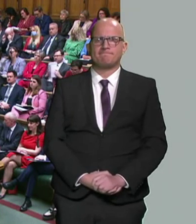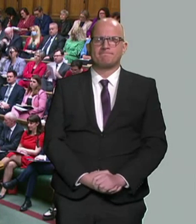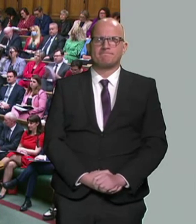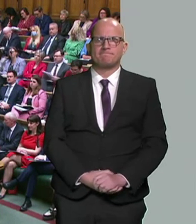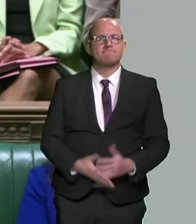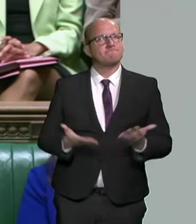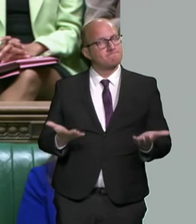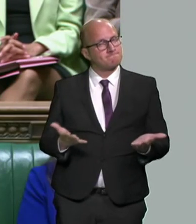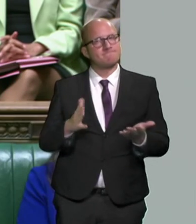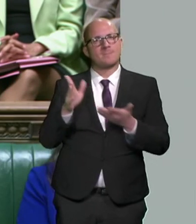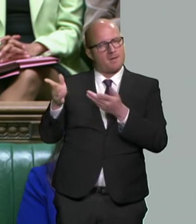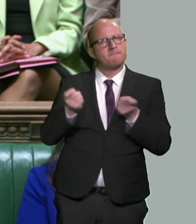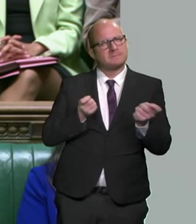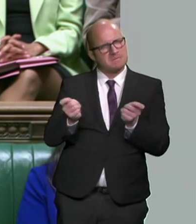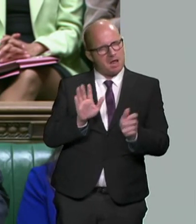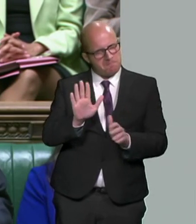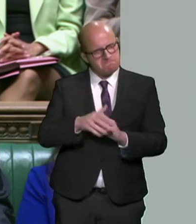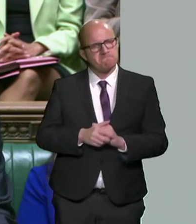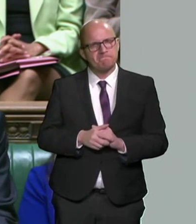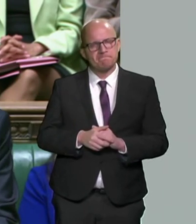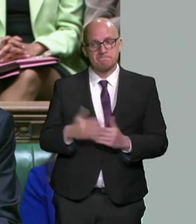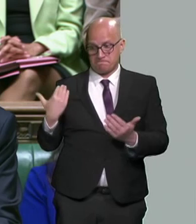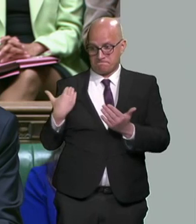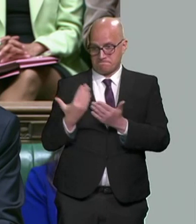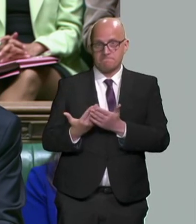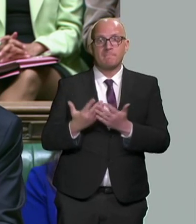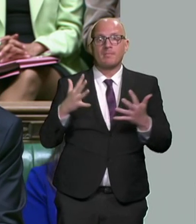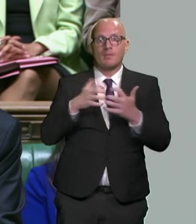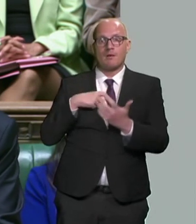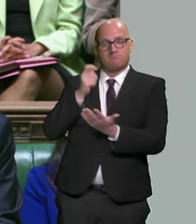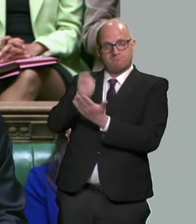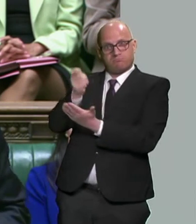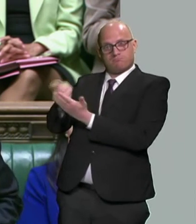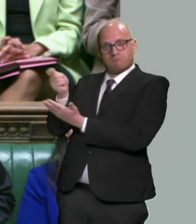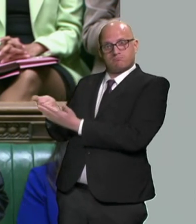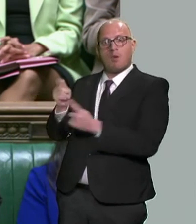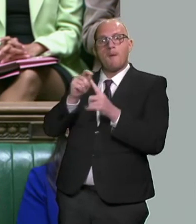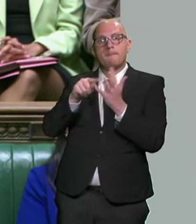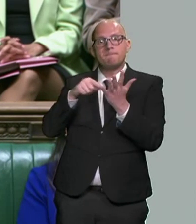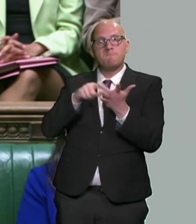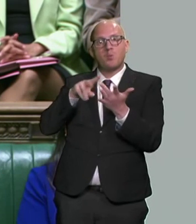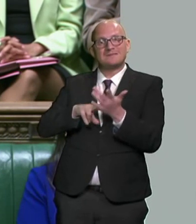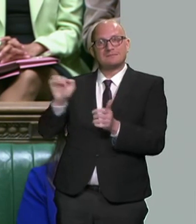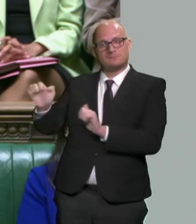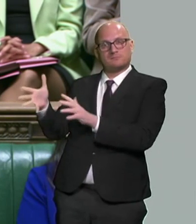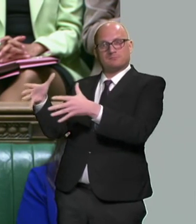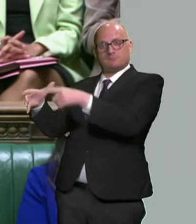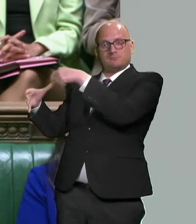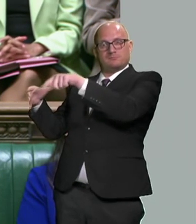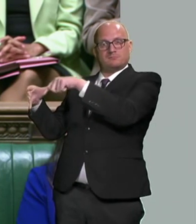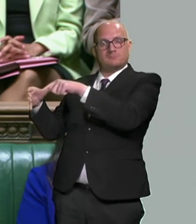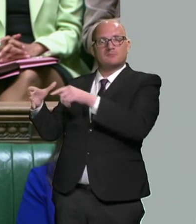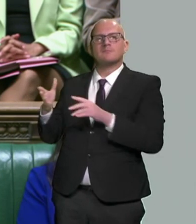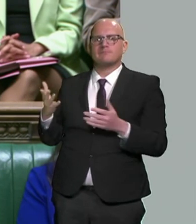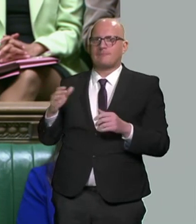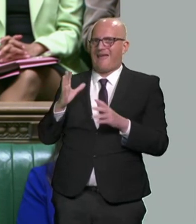But the actions we have taken to sanction Putin’s regime are not cost free for us at home.